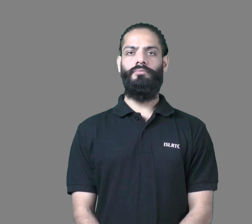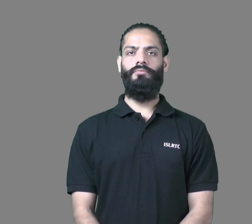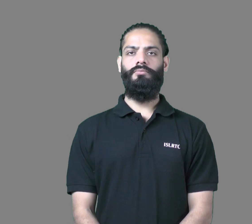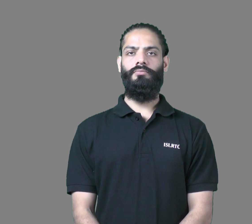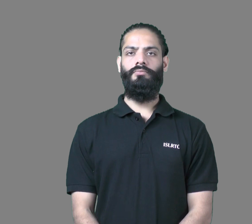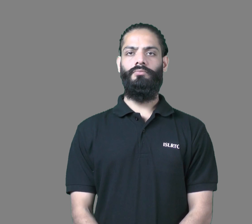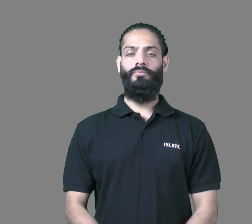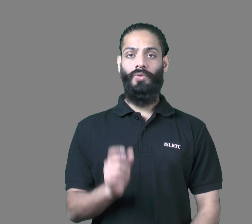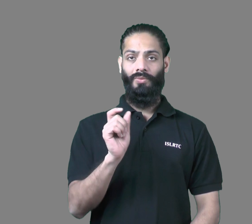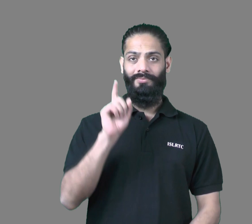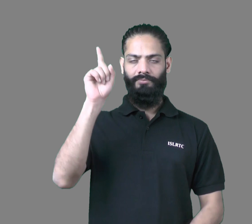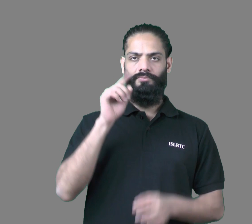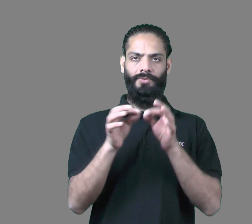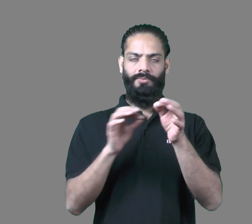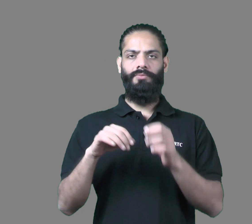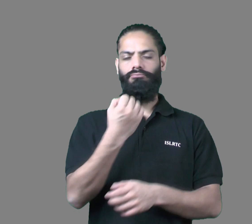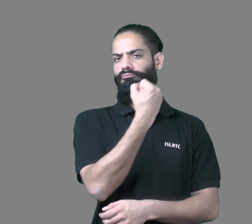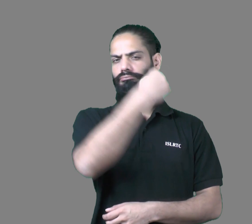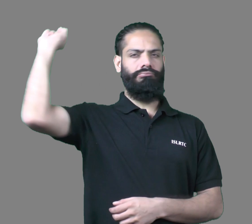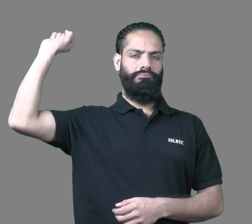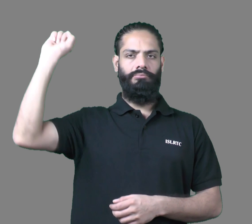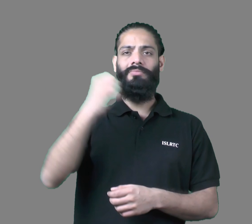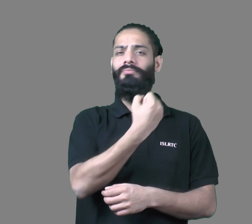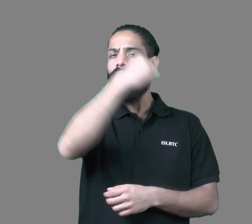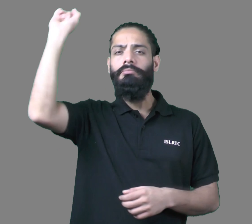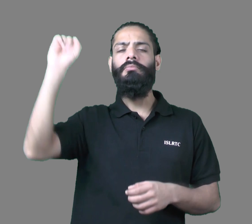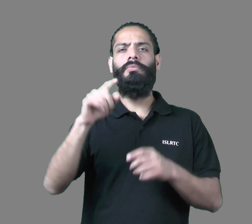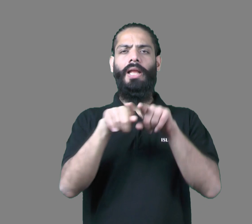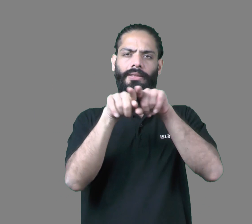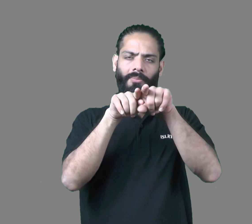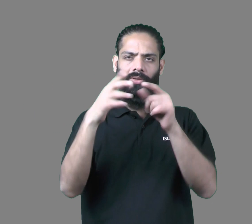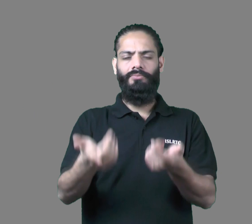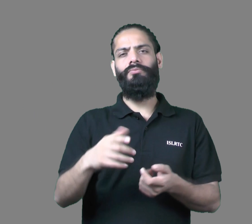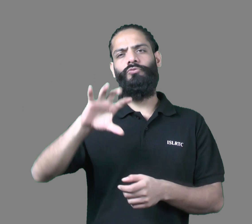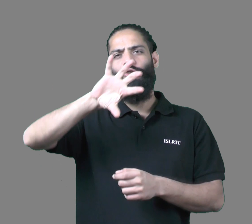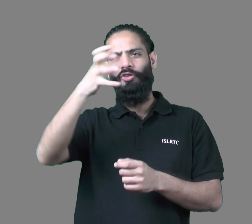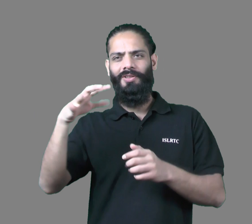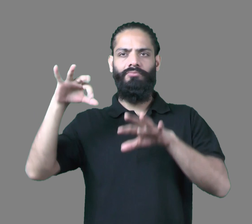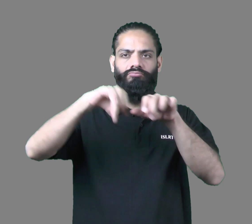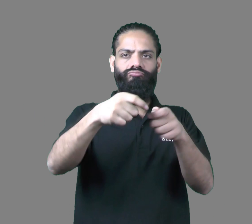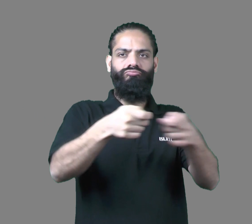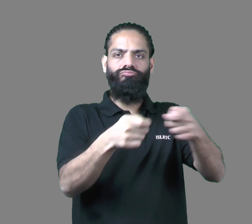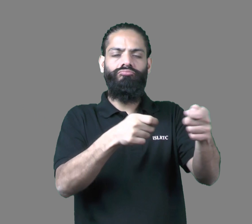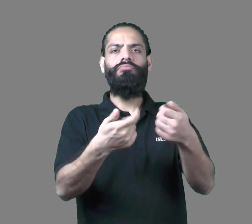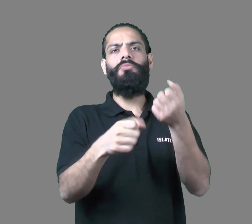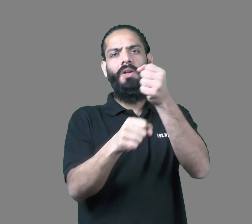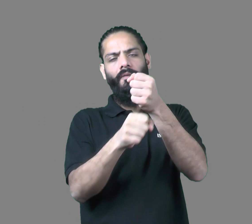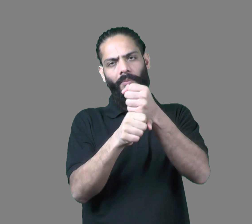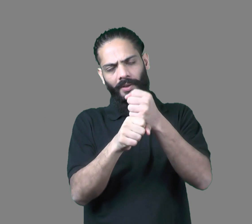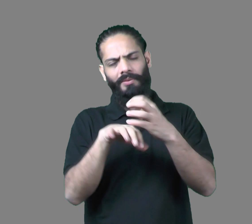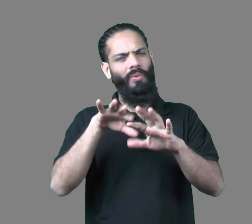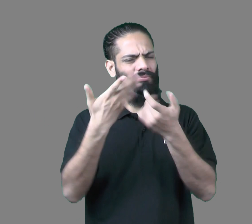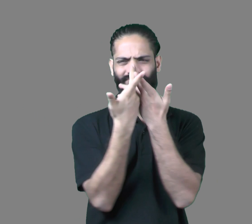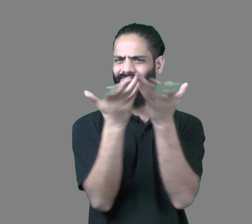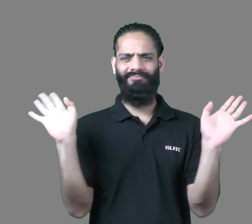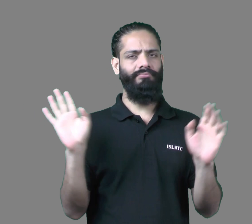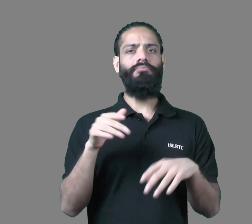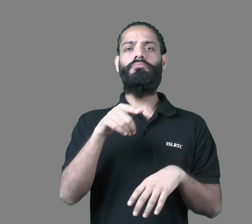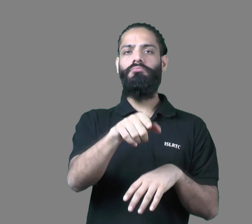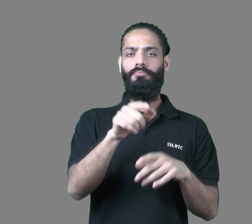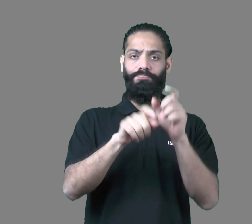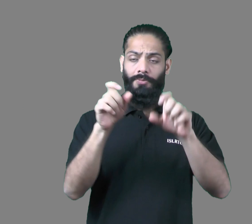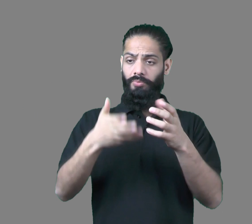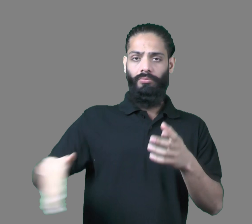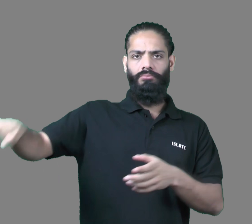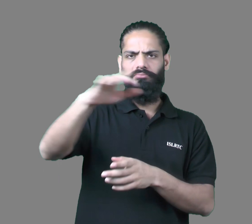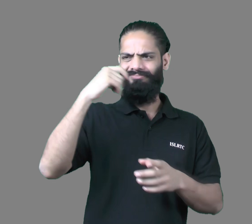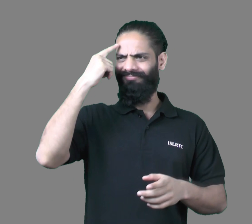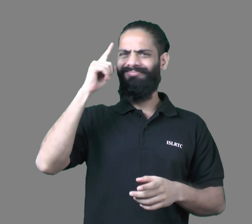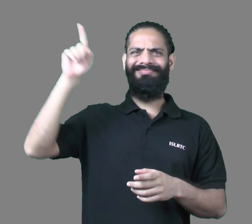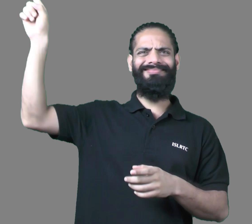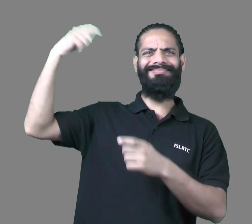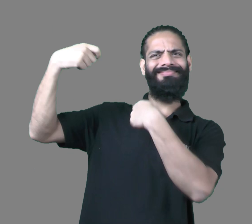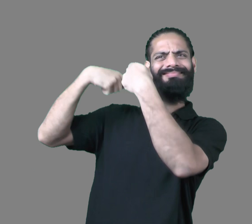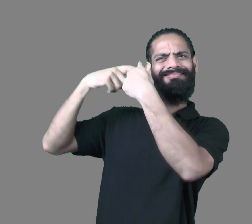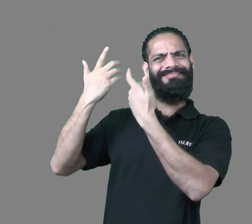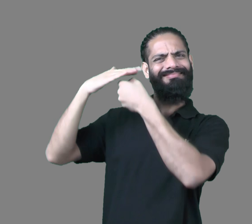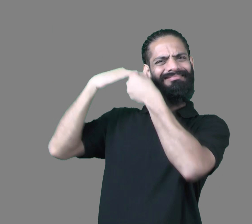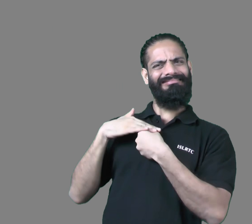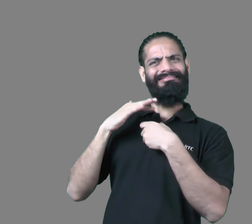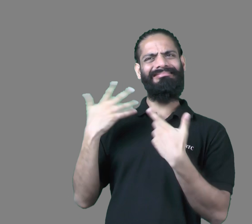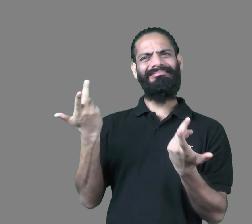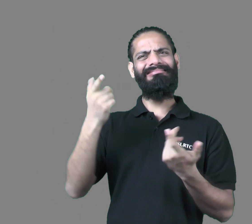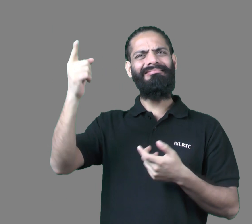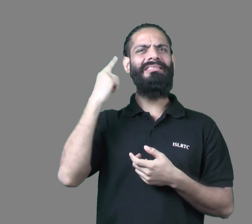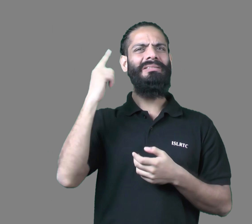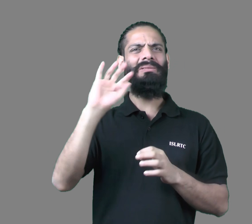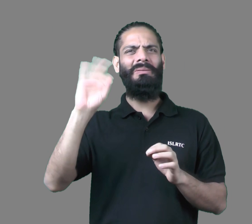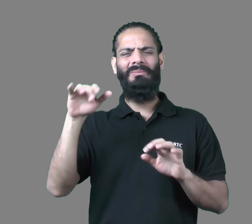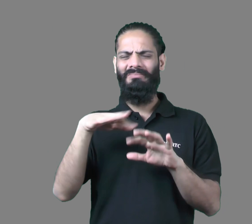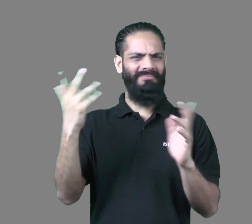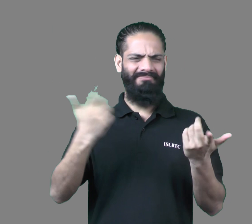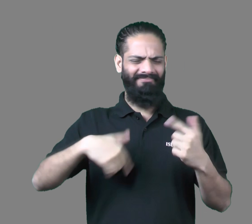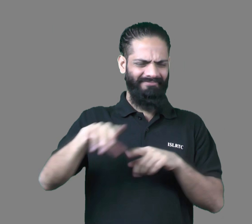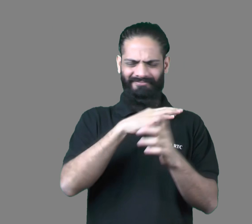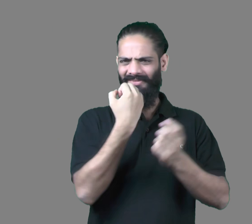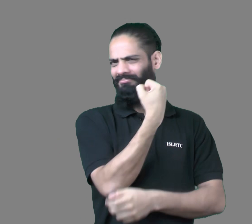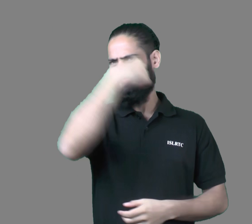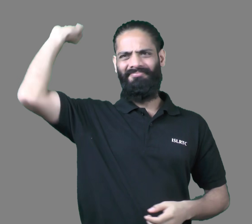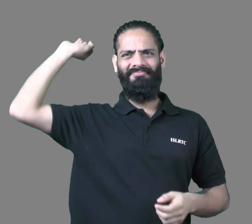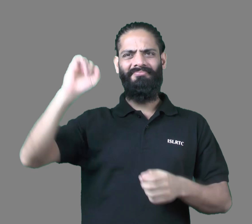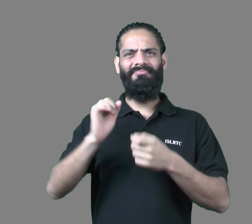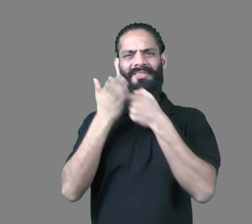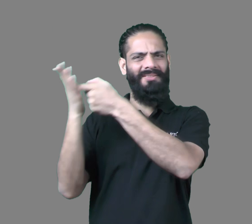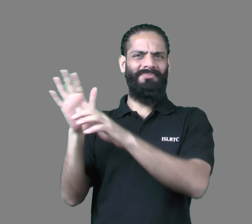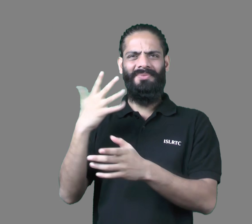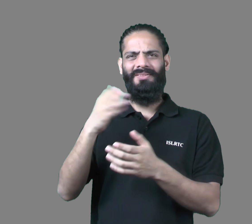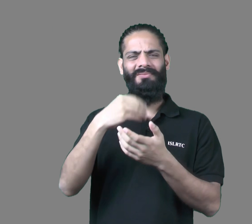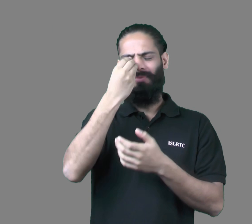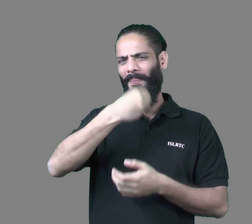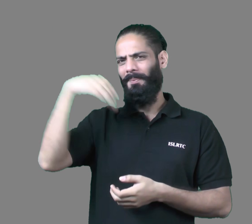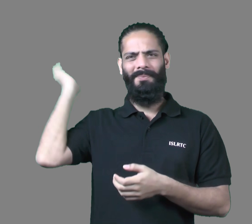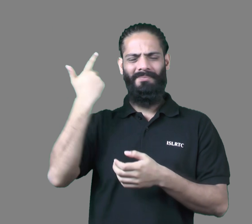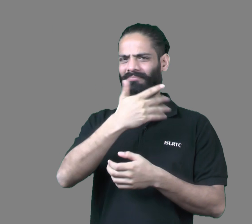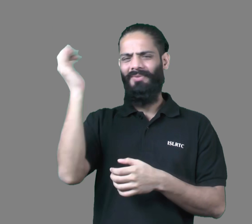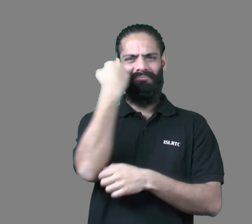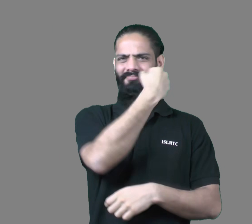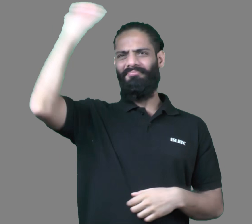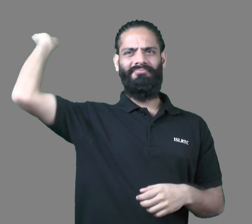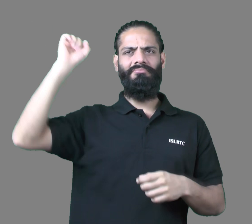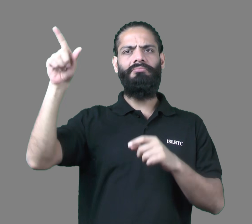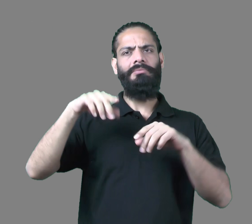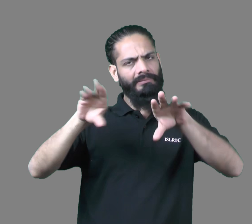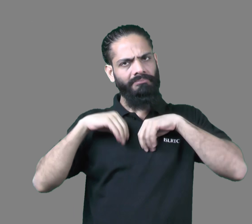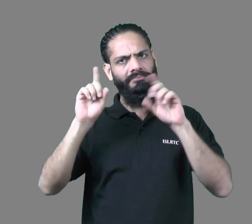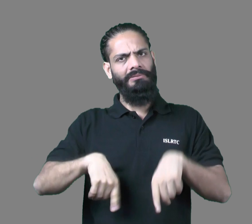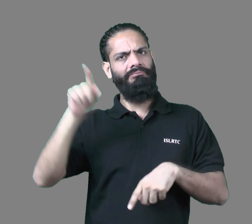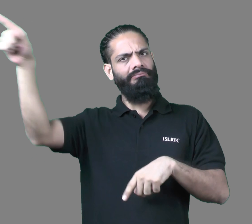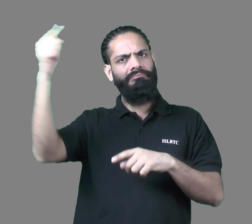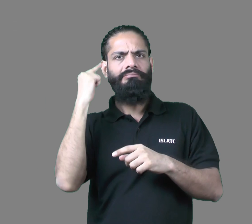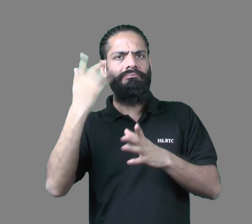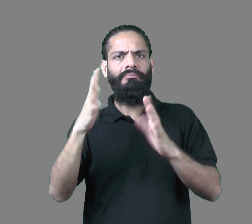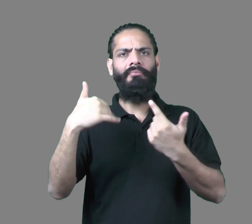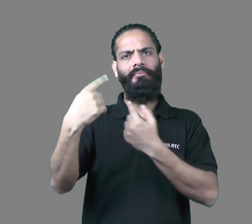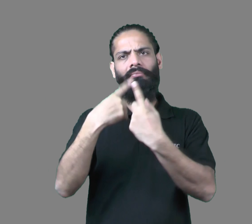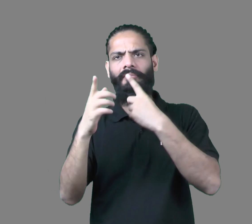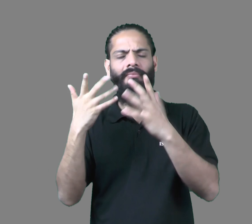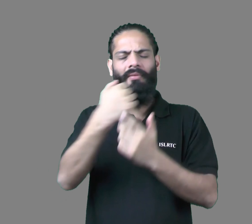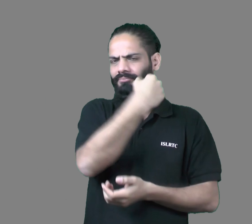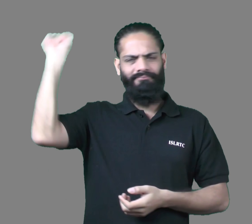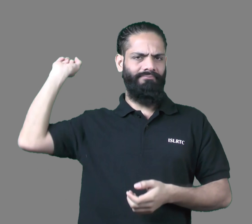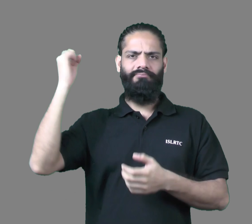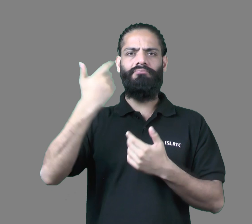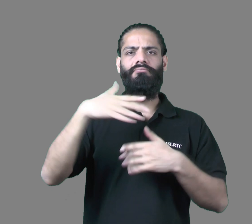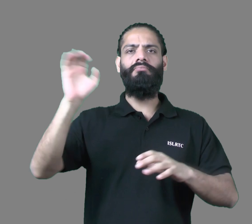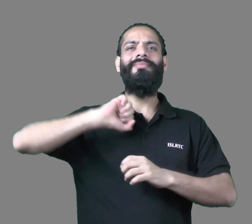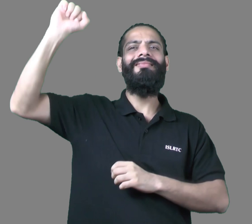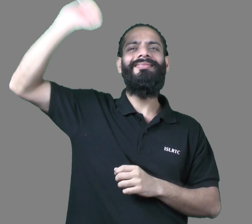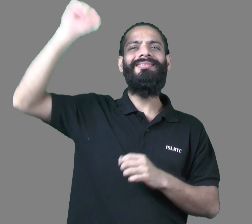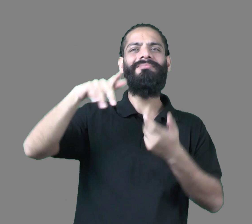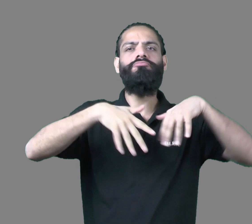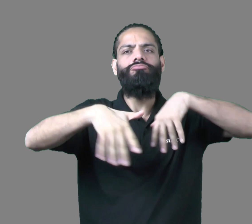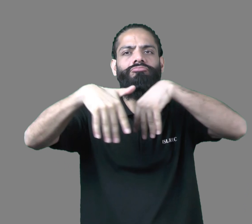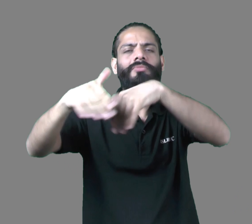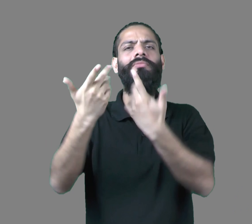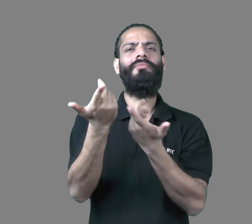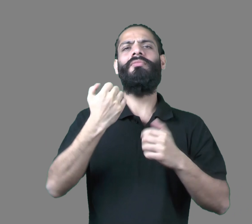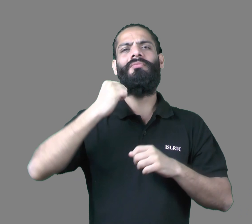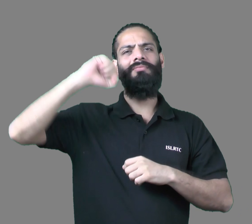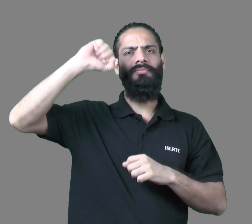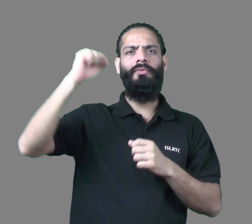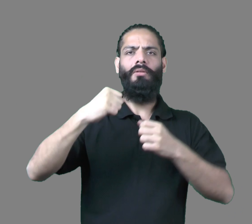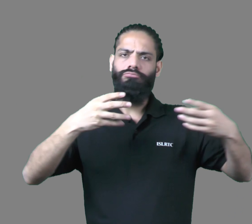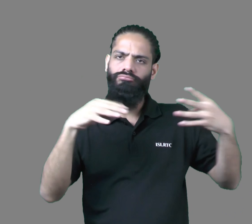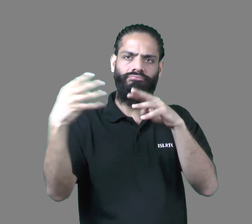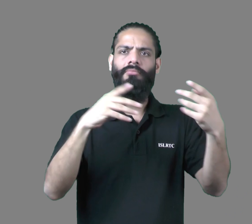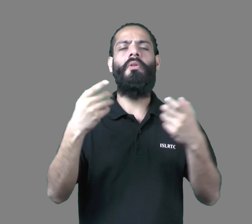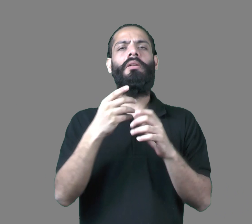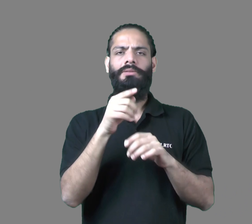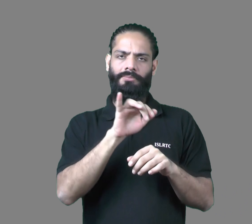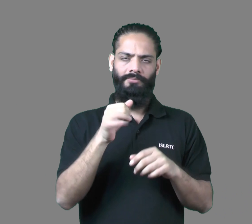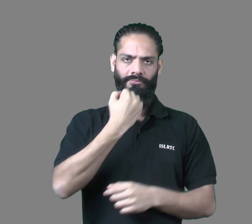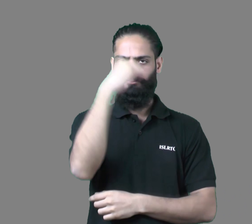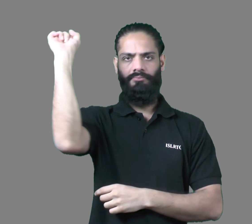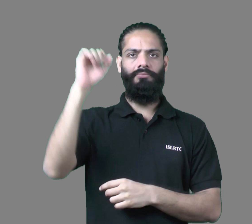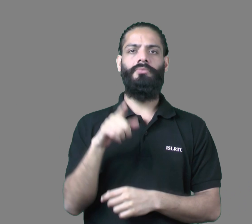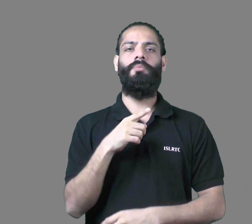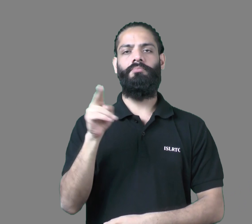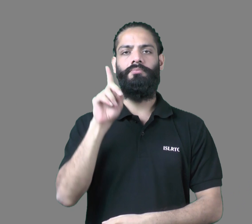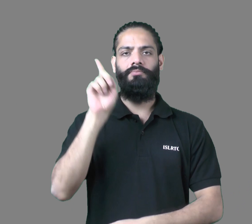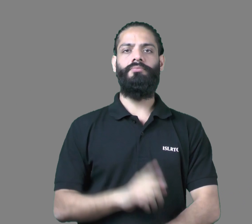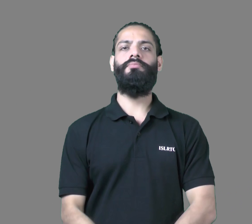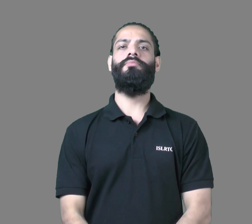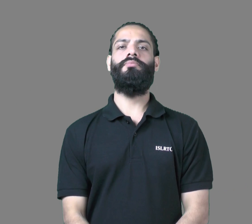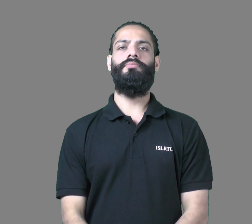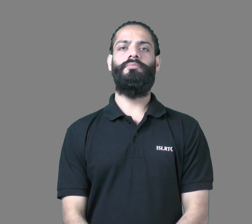Revolt